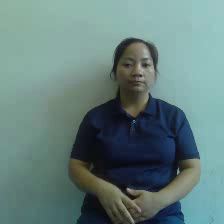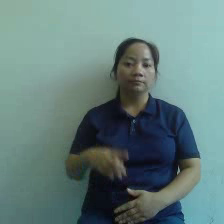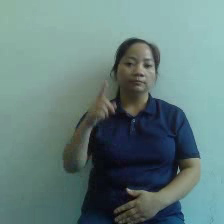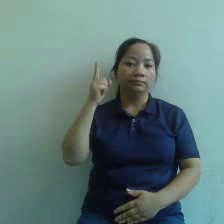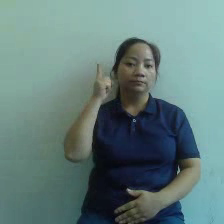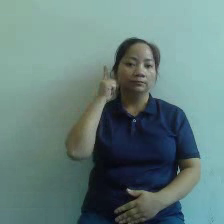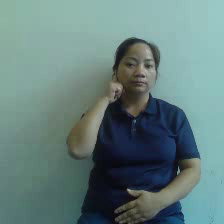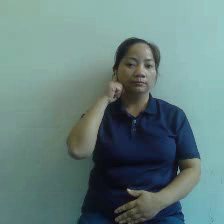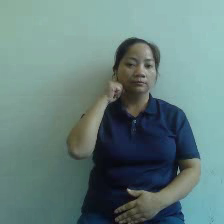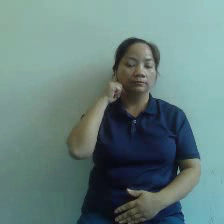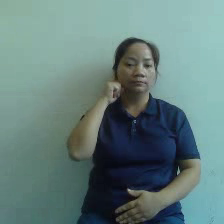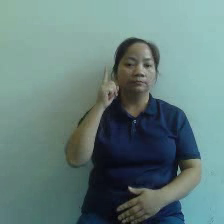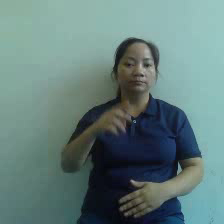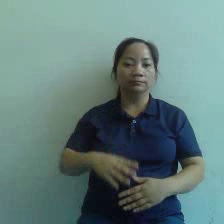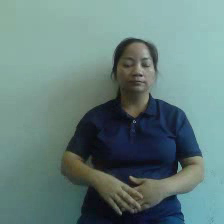Nghe